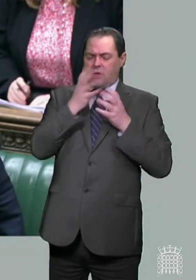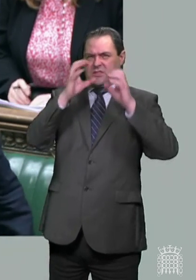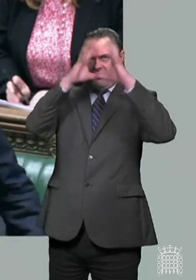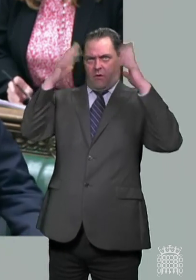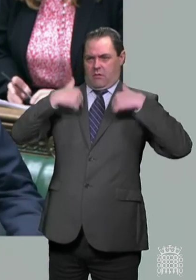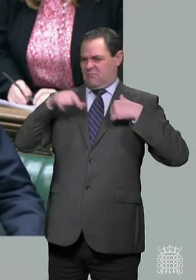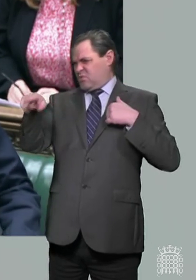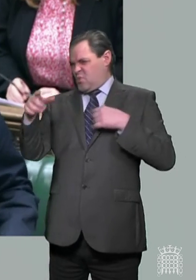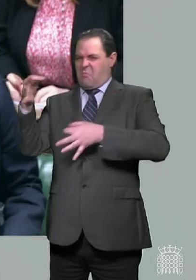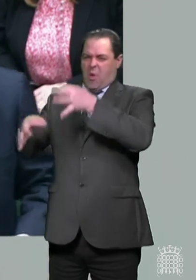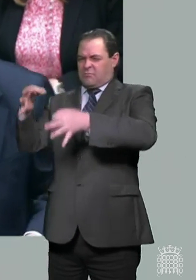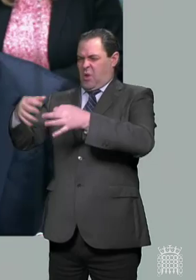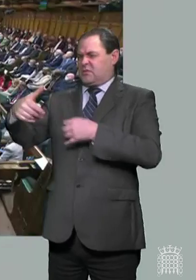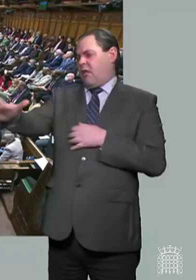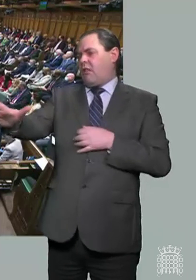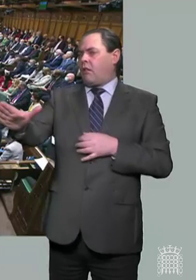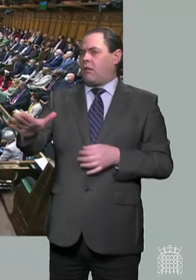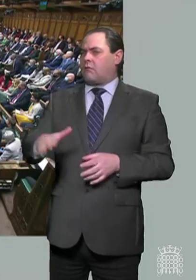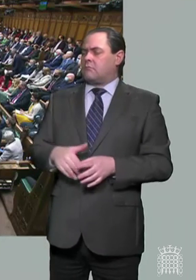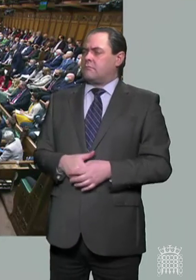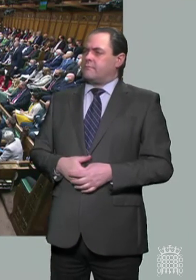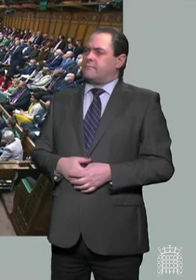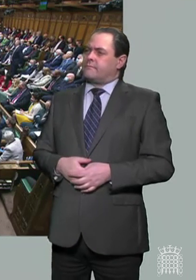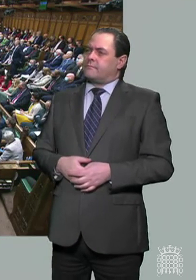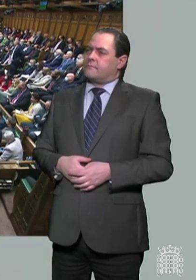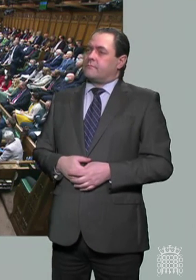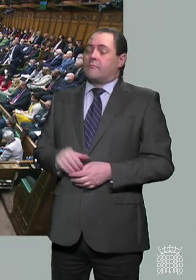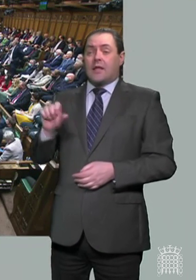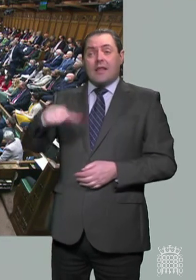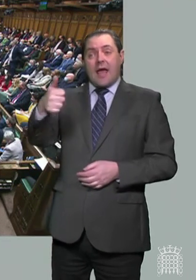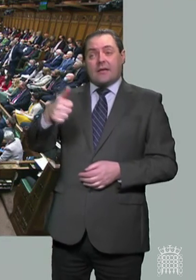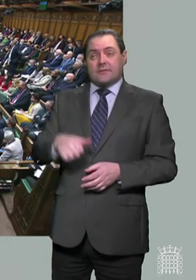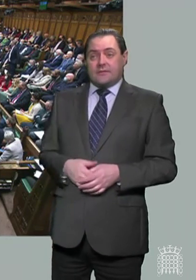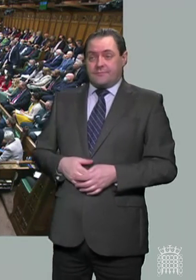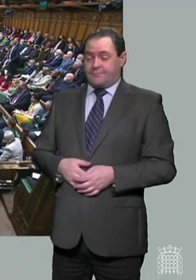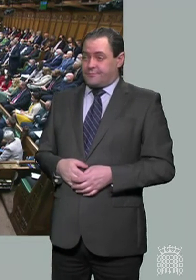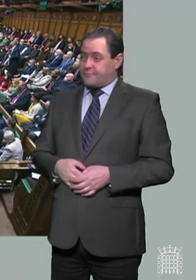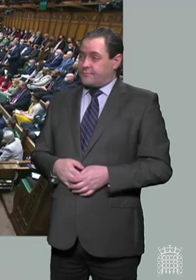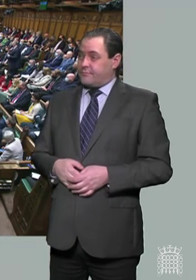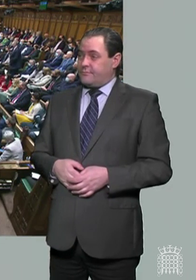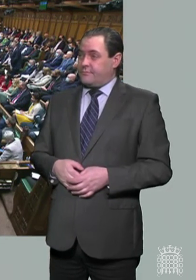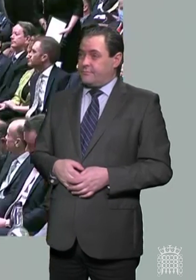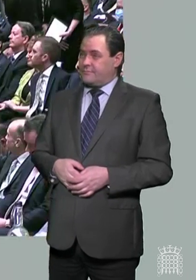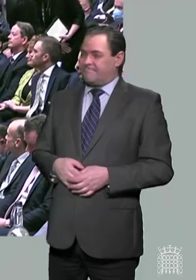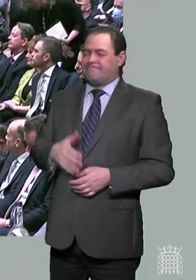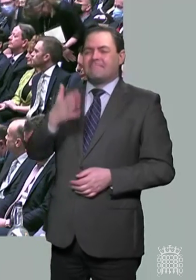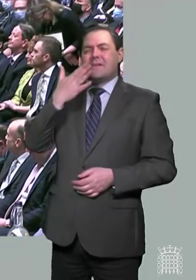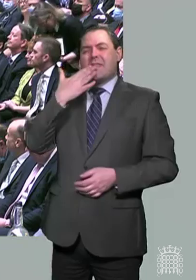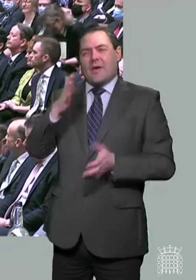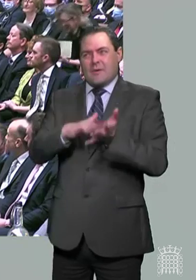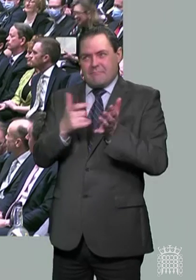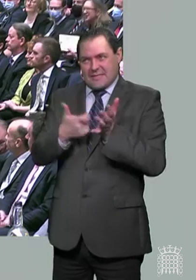We have a great plan for our country; they play politics.